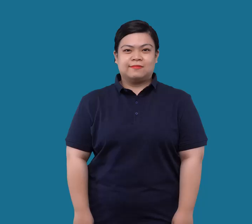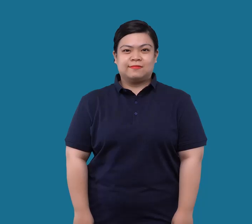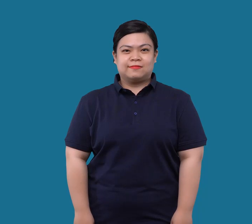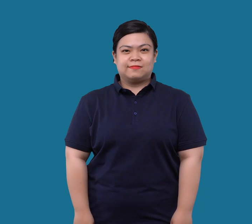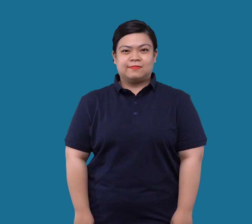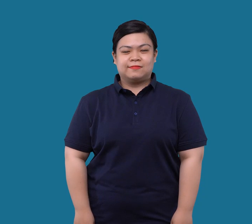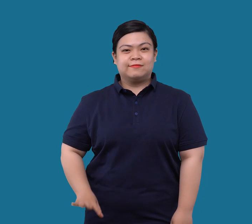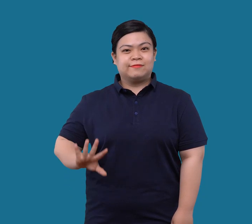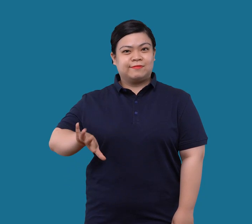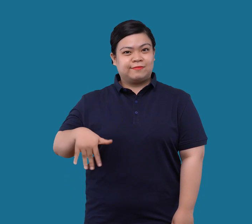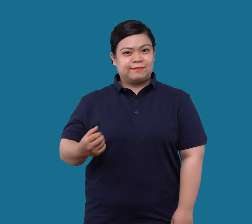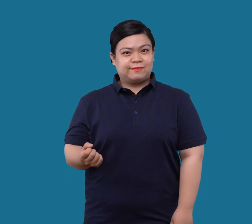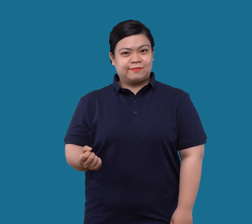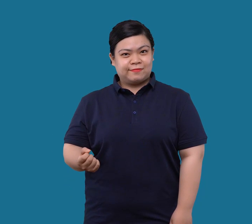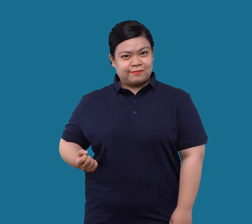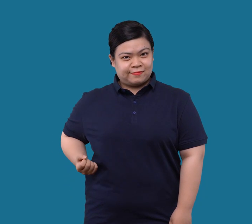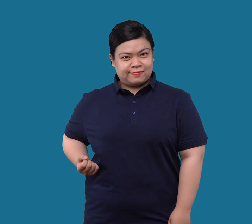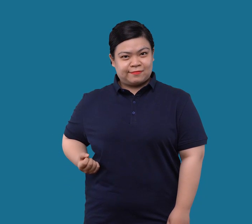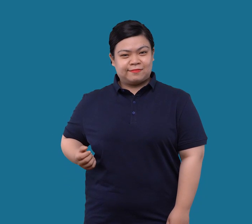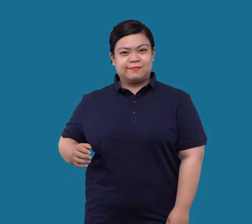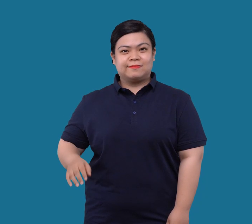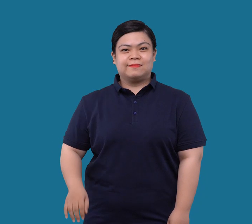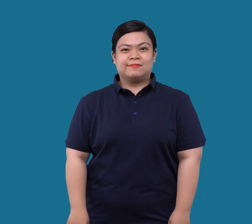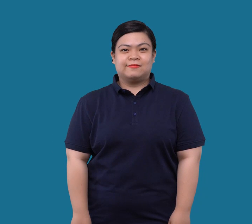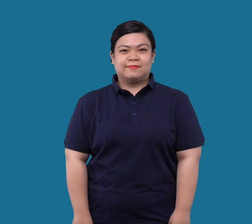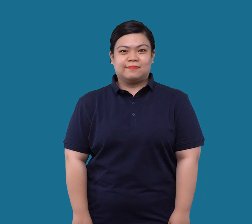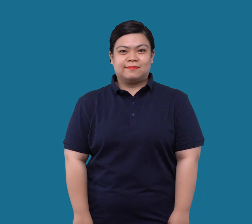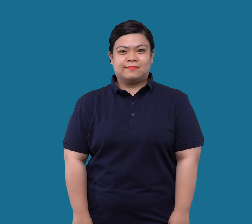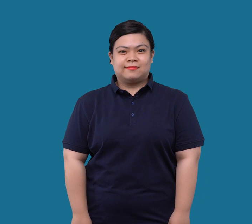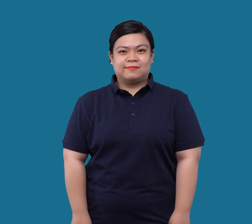Cam-pu-chia (nước Cam-pu-chia)